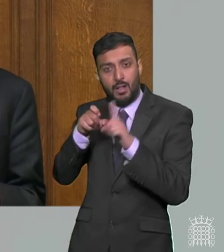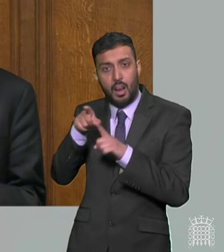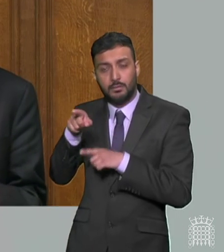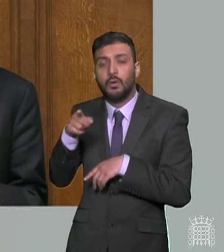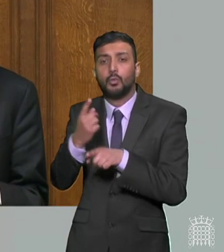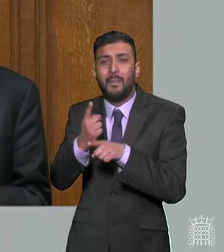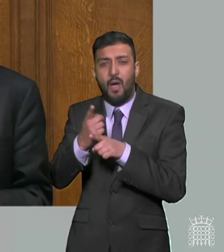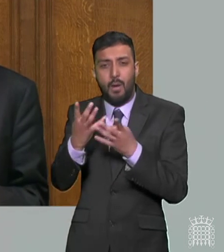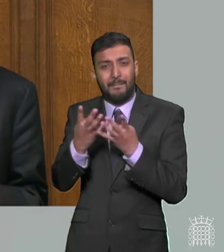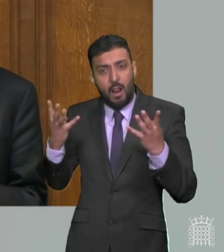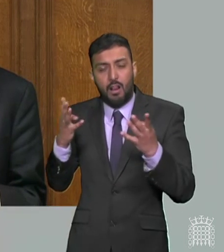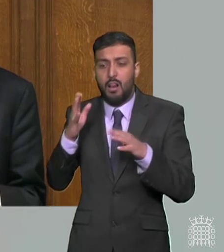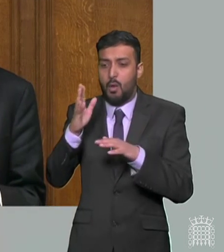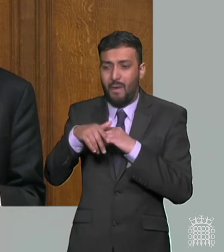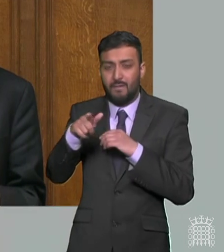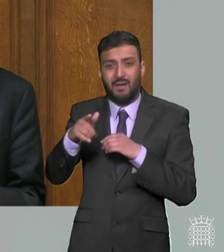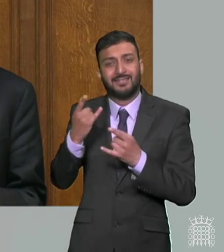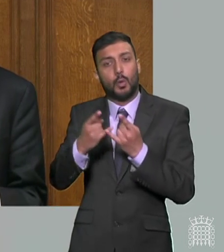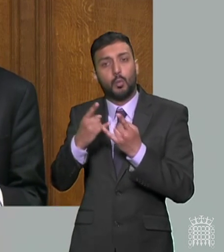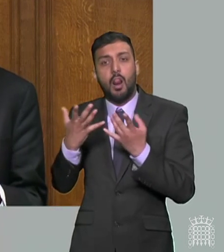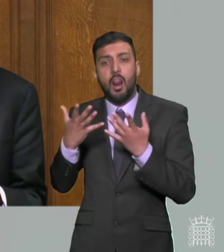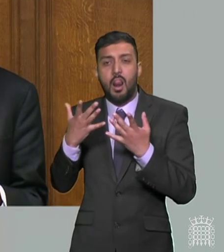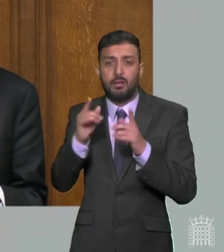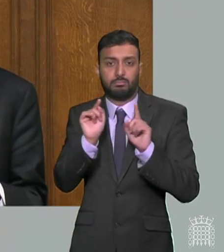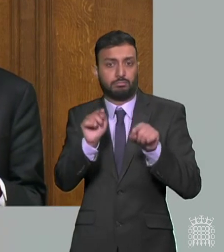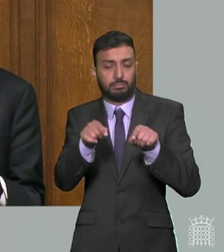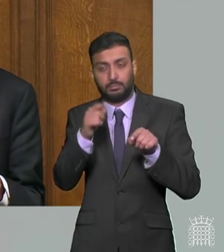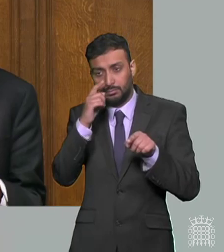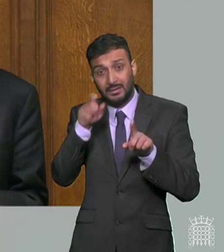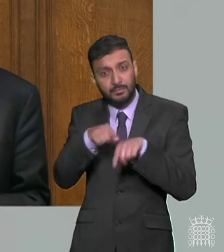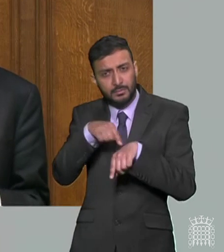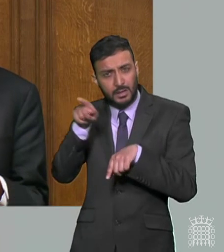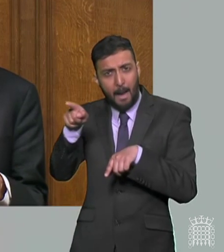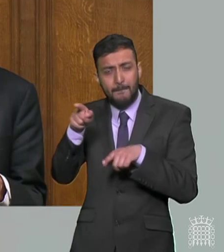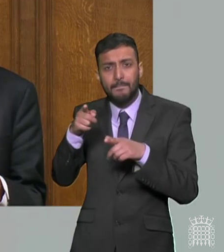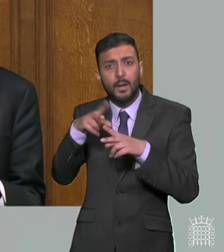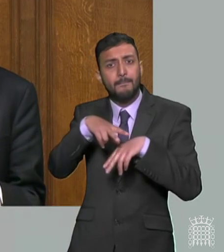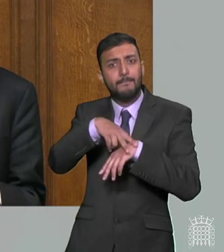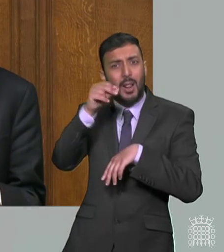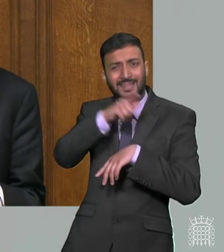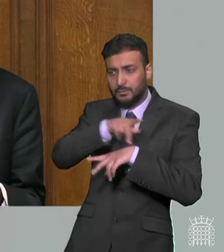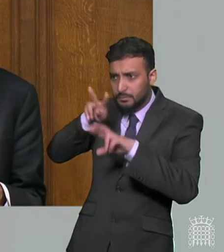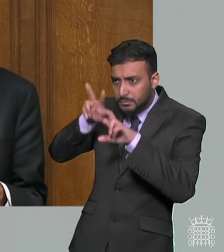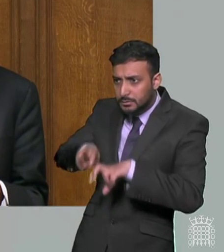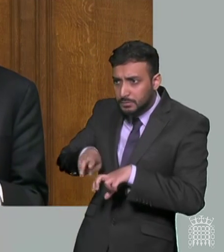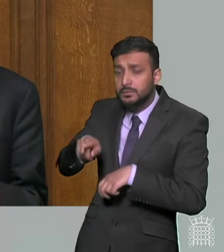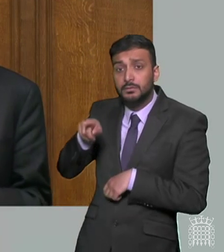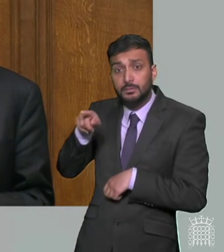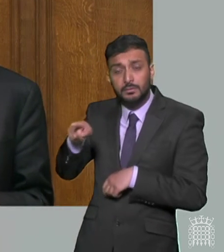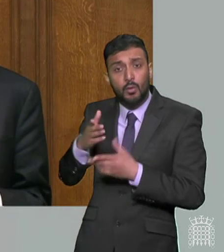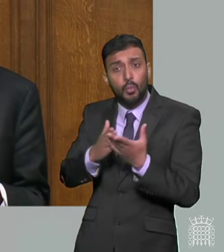At the time, he was under police investigation following allegations that he had assaulted a minor, of which he has since been found guilty.